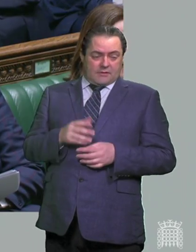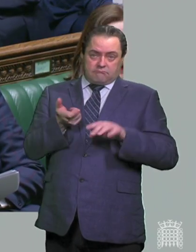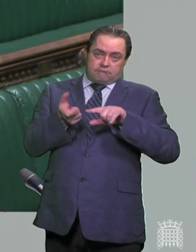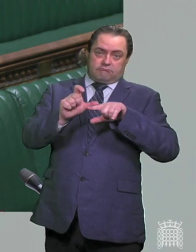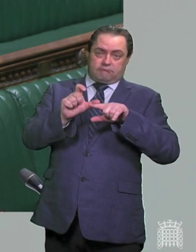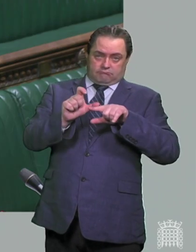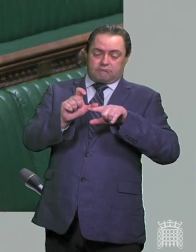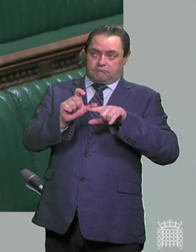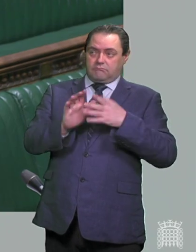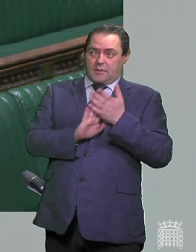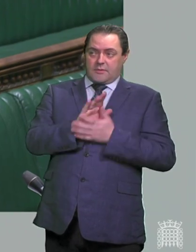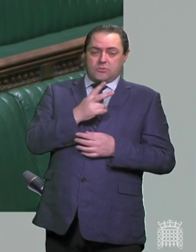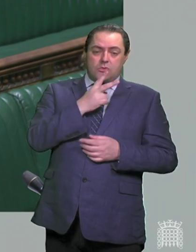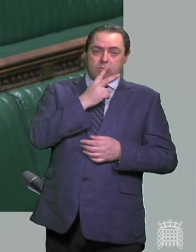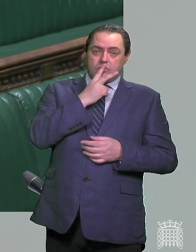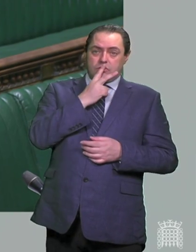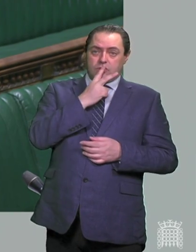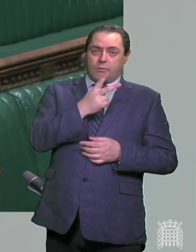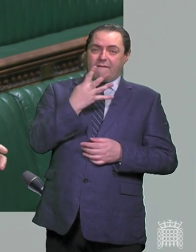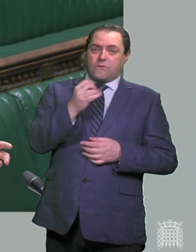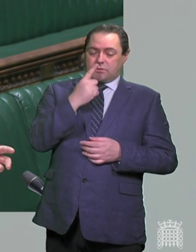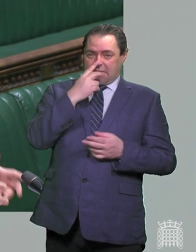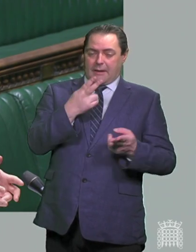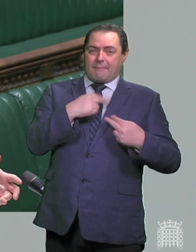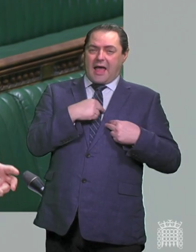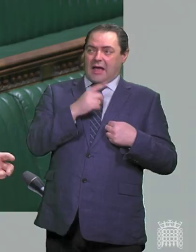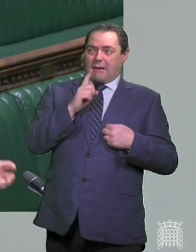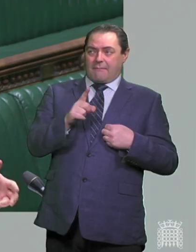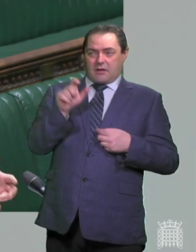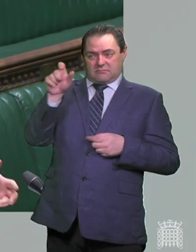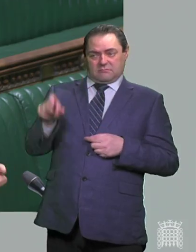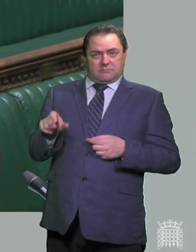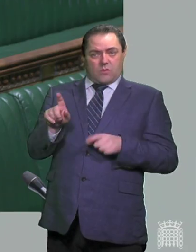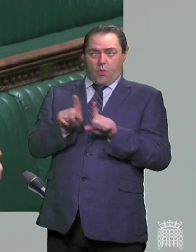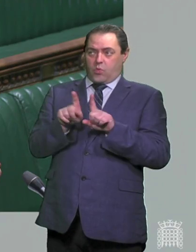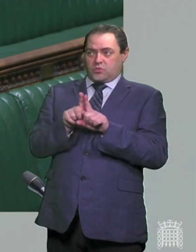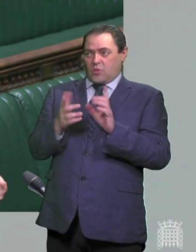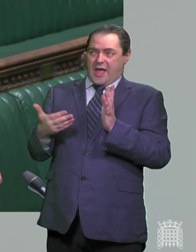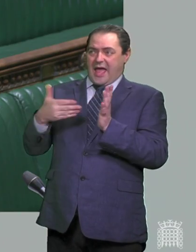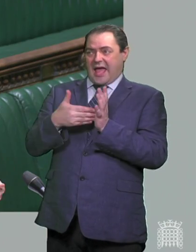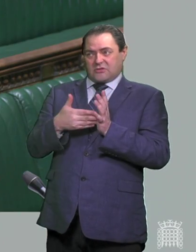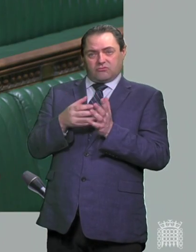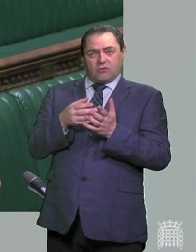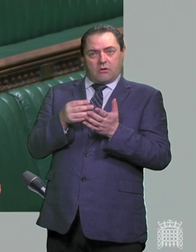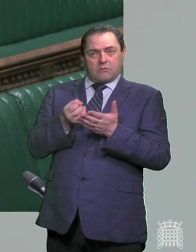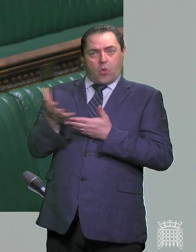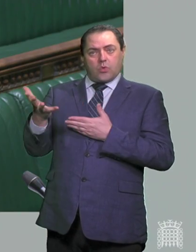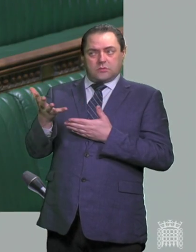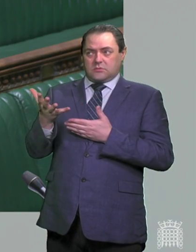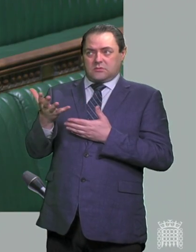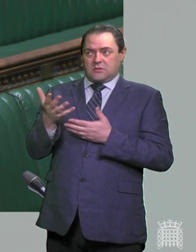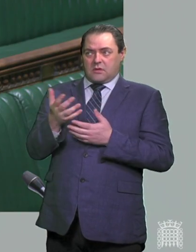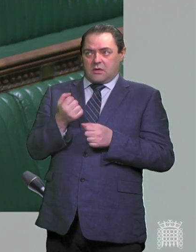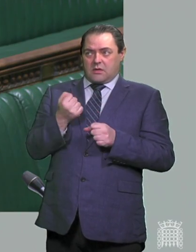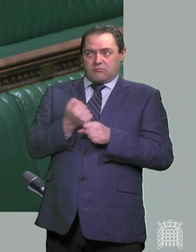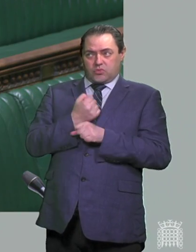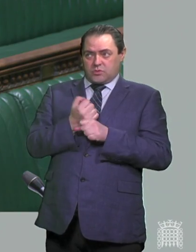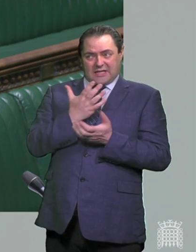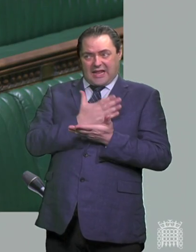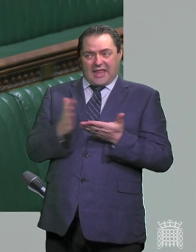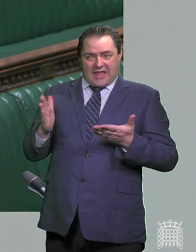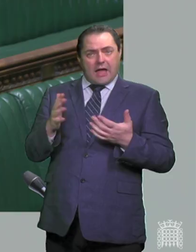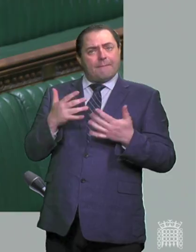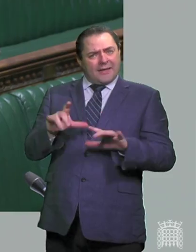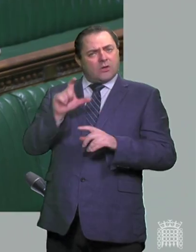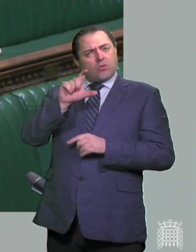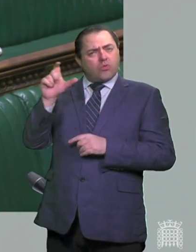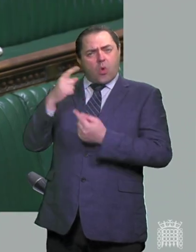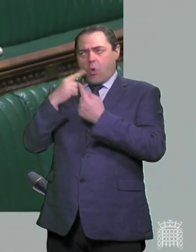Although £2.40 of that could be reclaimed, the consumer will also pay an extra cost that is put on by the producer—producers have been clear about that.